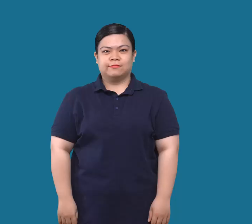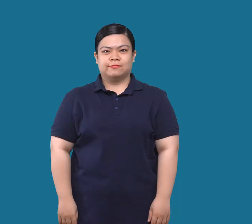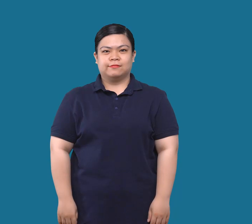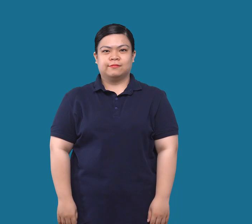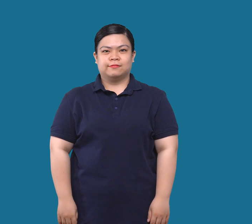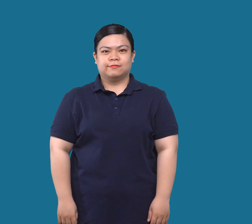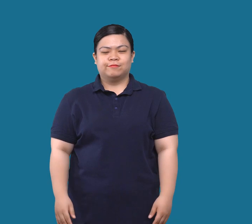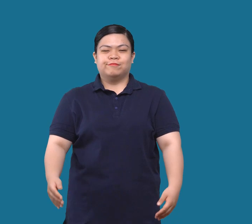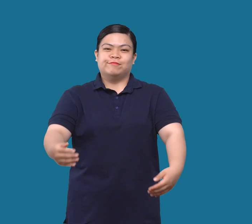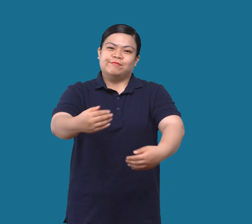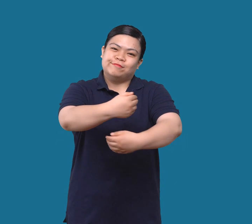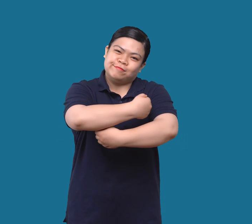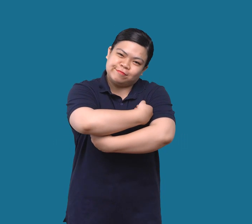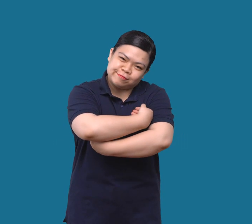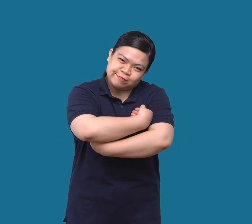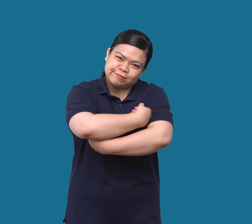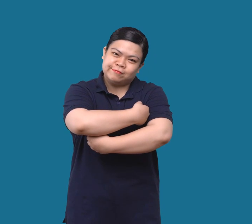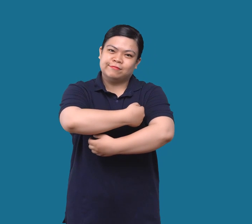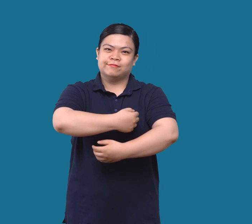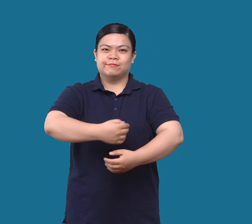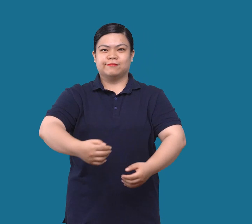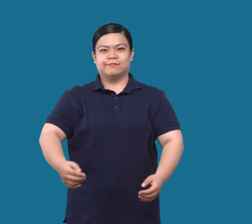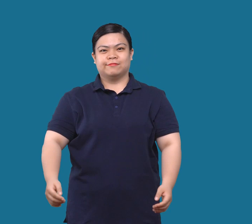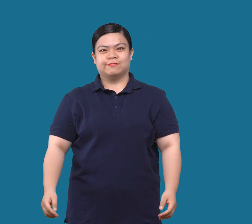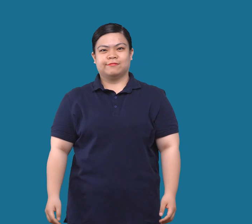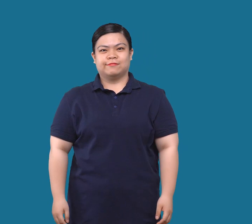ôm